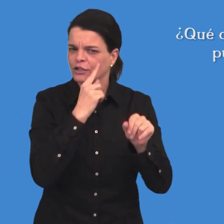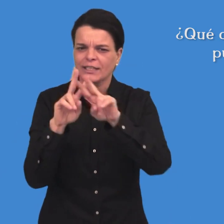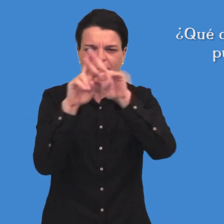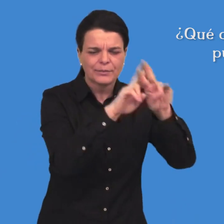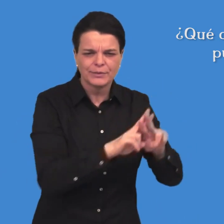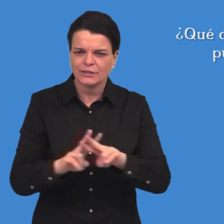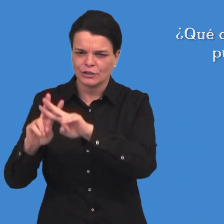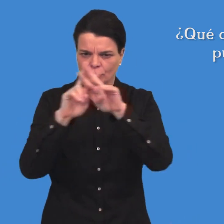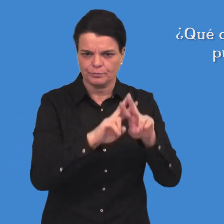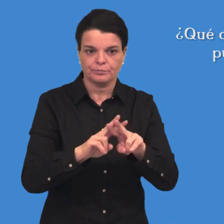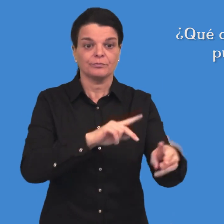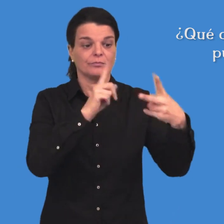revisar